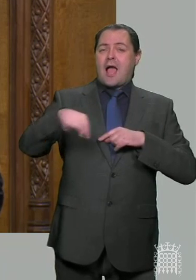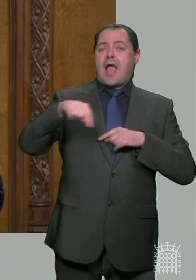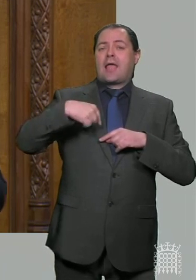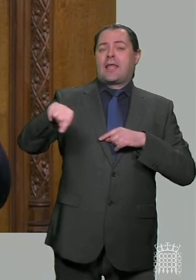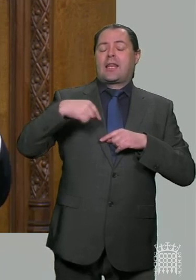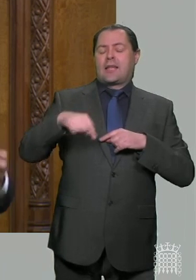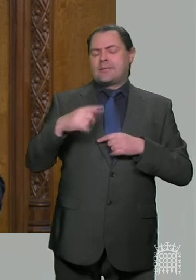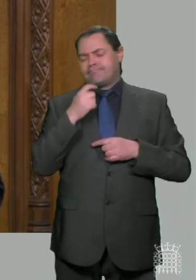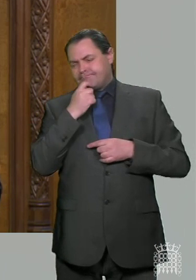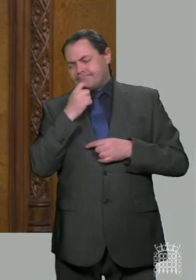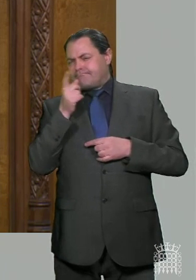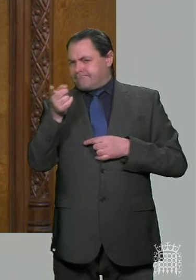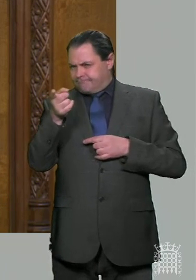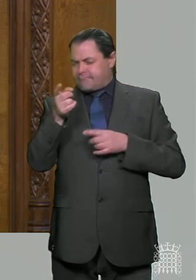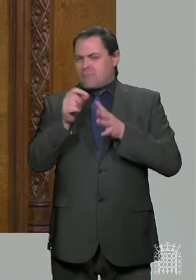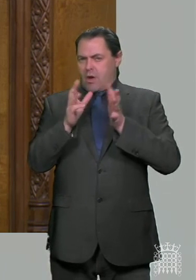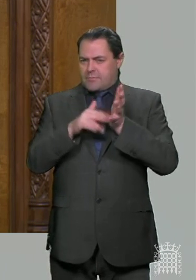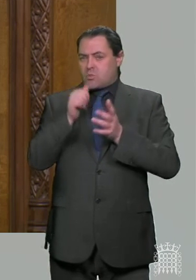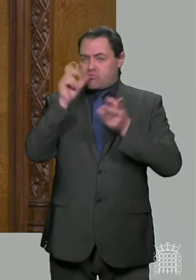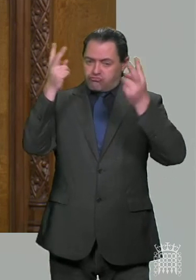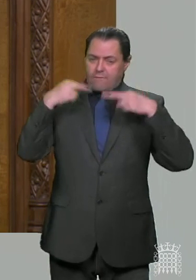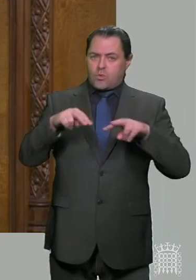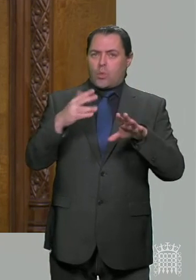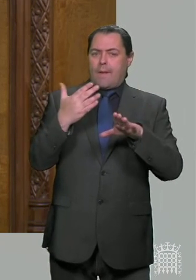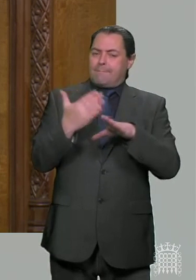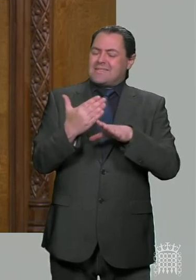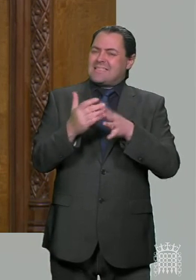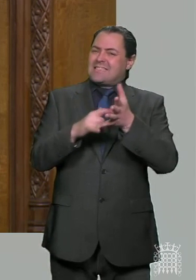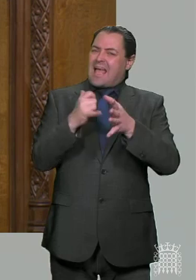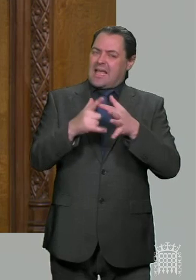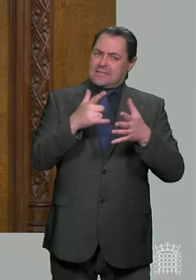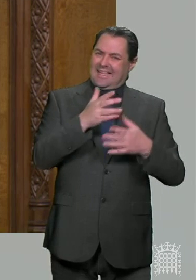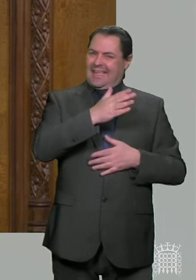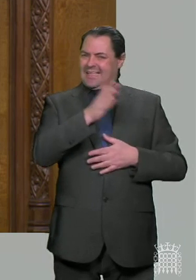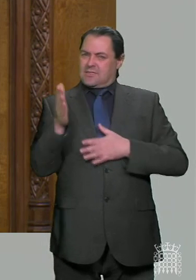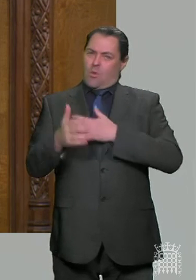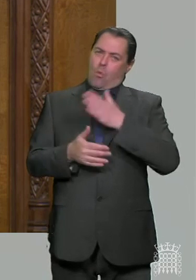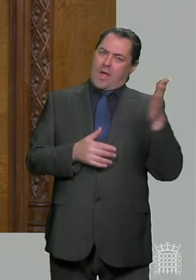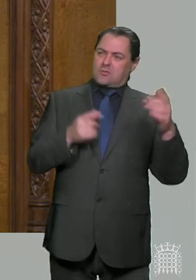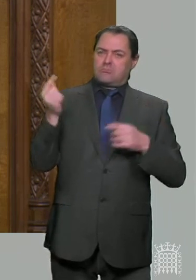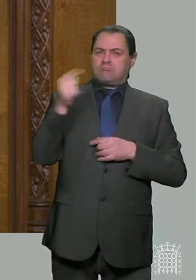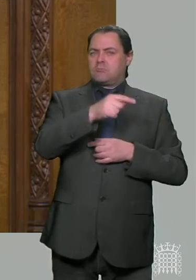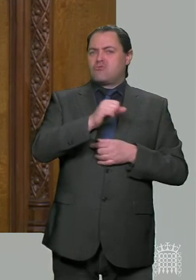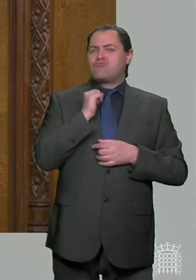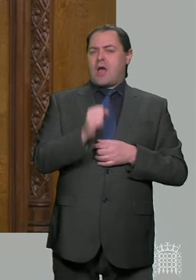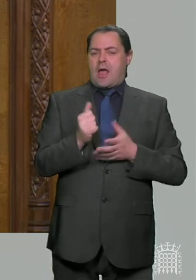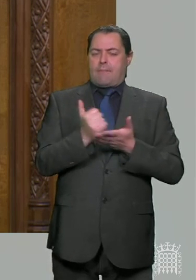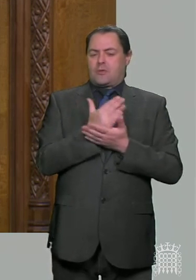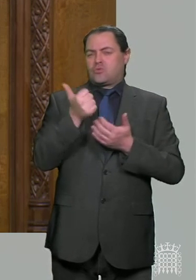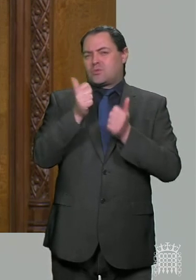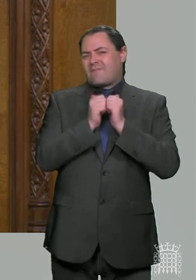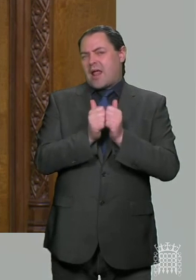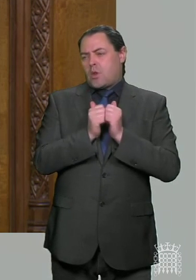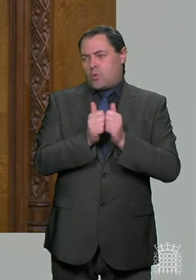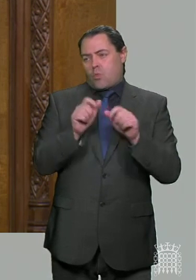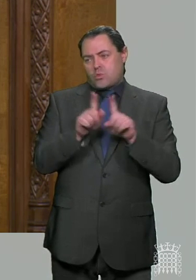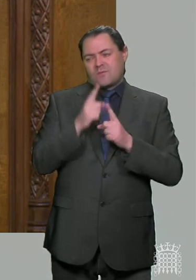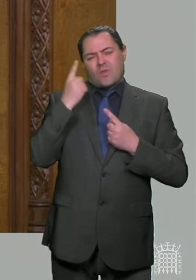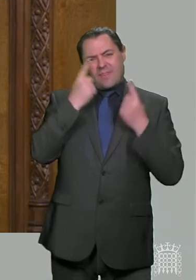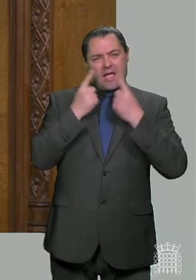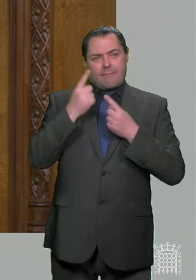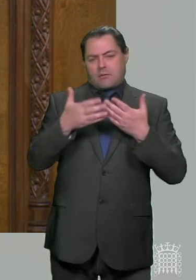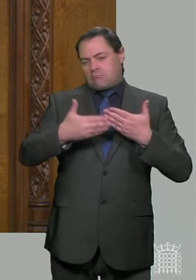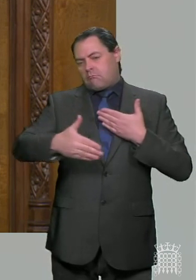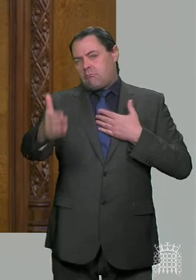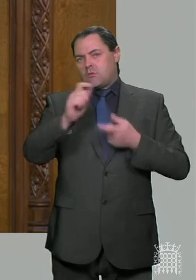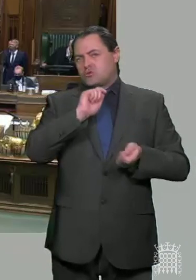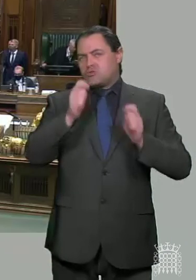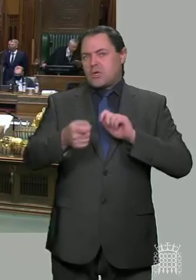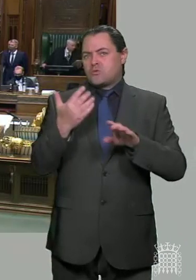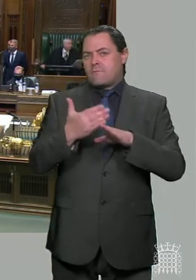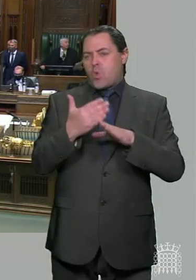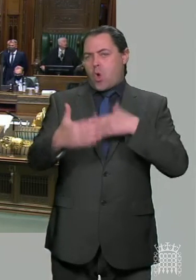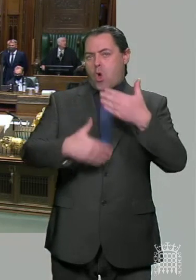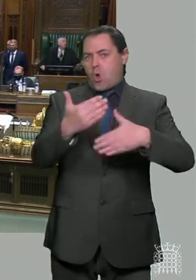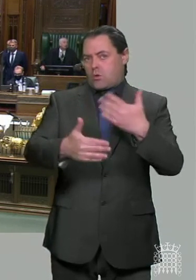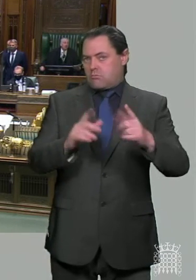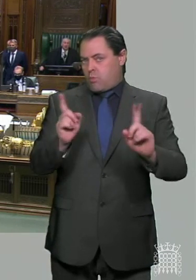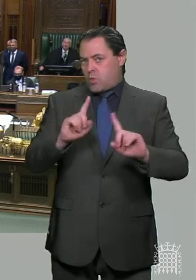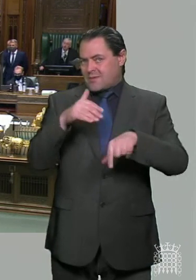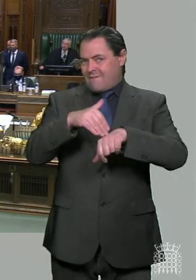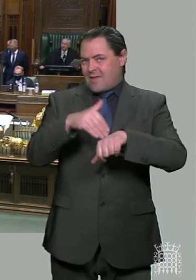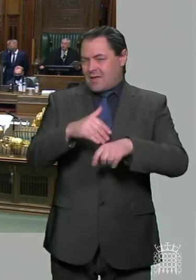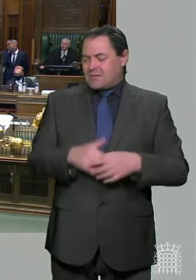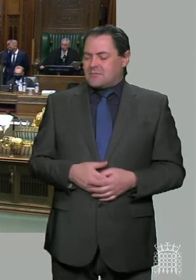Will my right honourable Friend the Prime Minister commit to doing a review of East West Rail’s business case to ensure it remains value for money and to take into account the long-term impact of the pandemic?